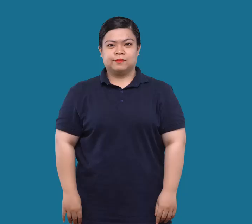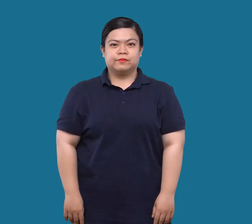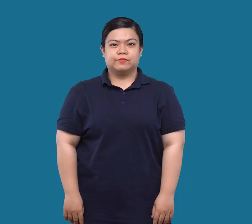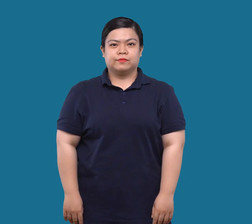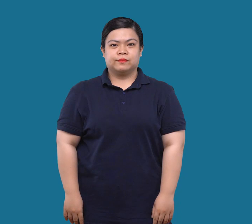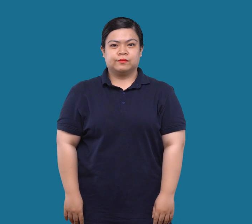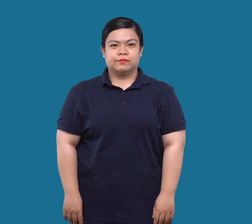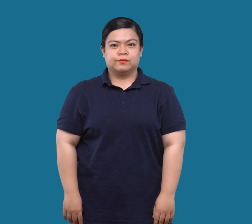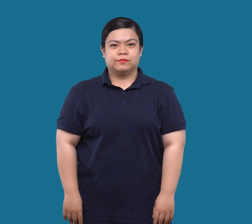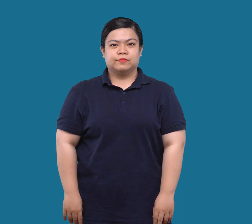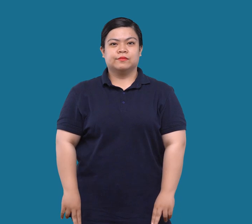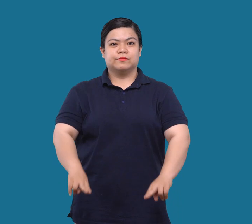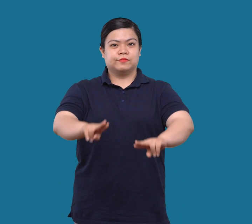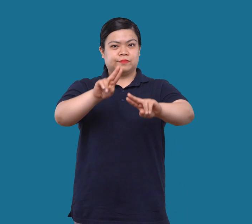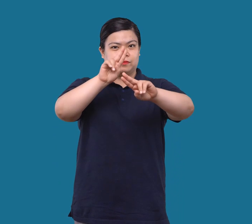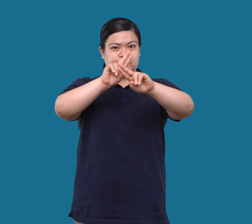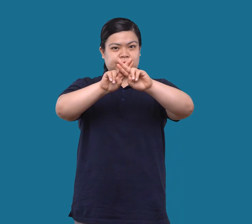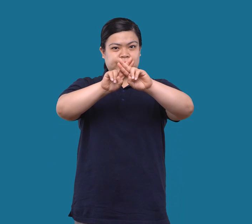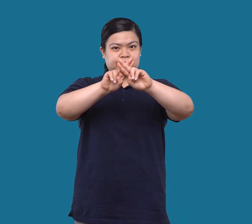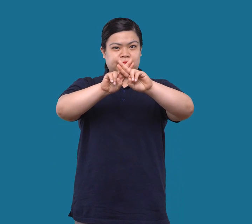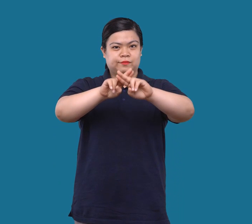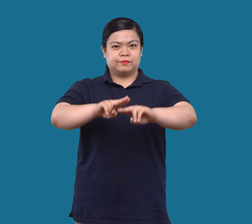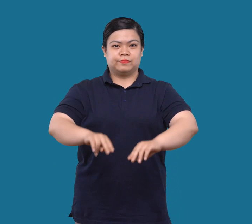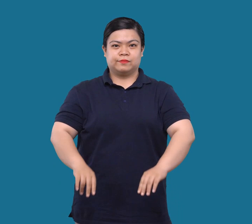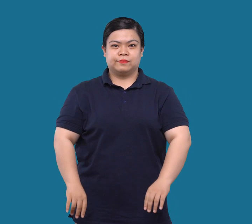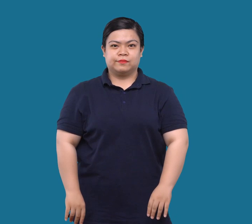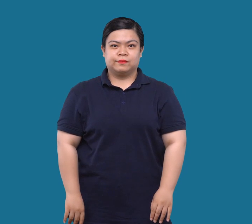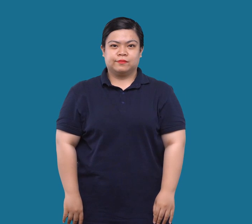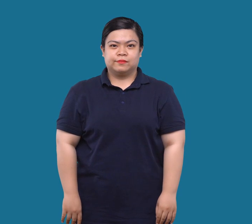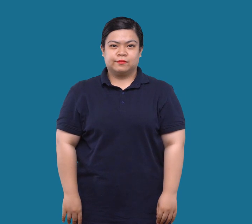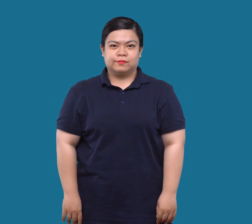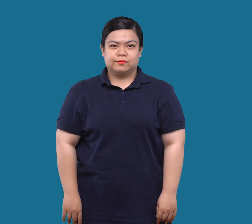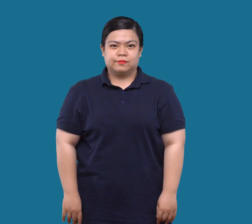tích (số)